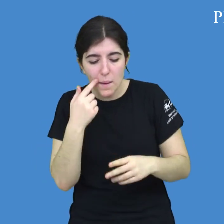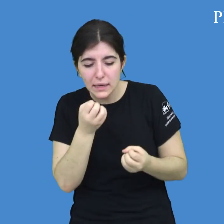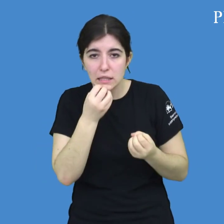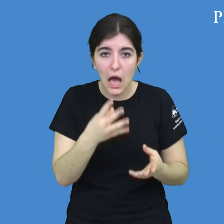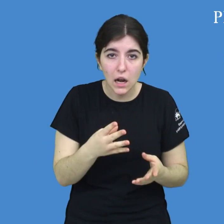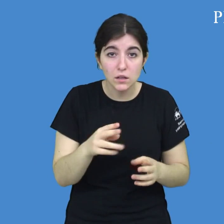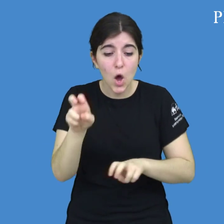bien